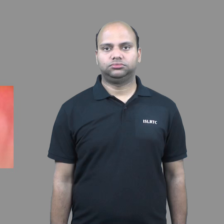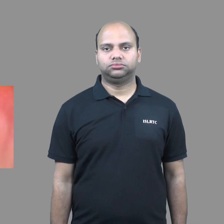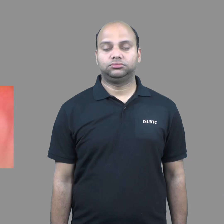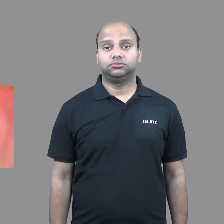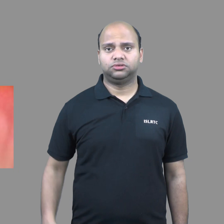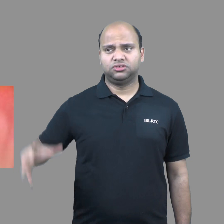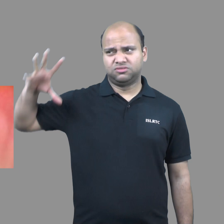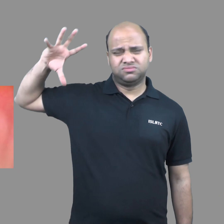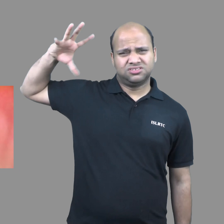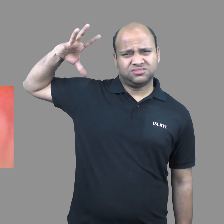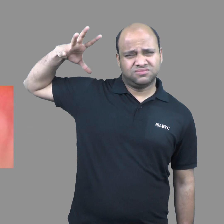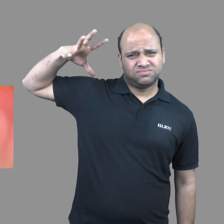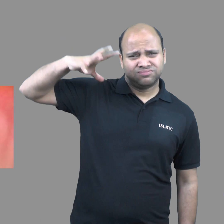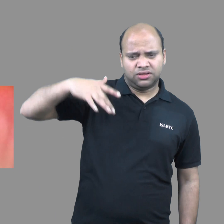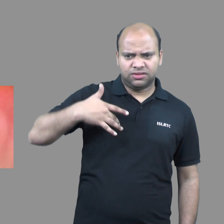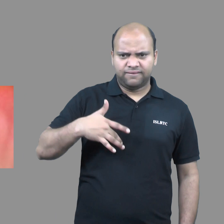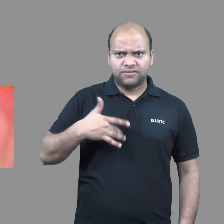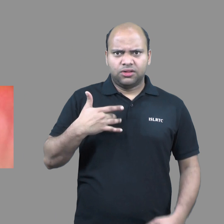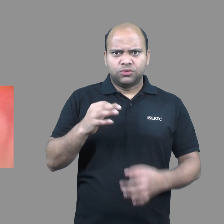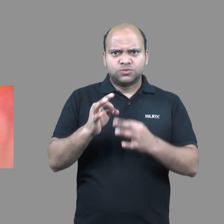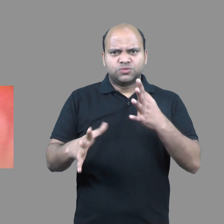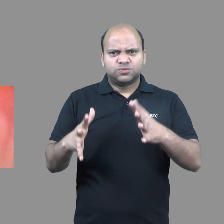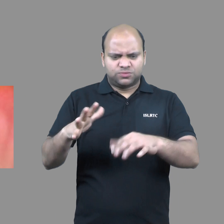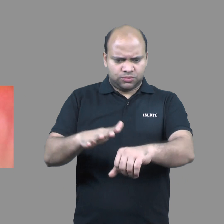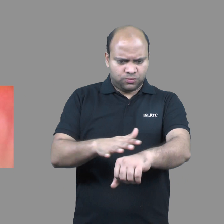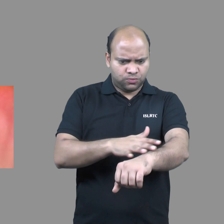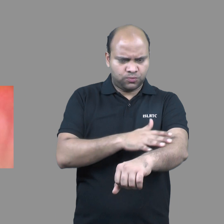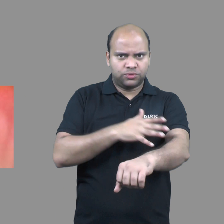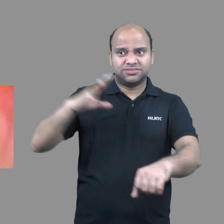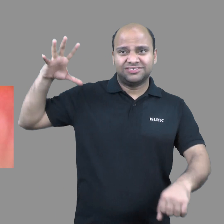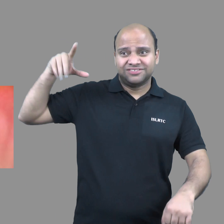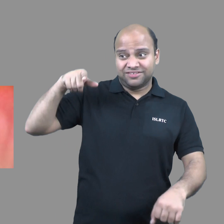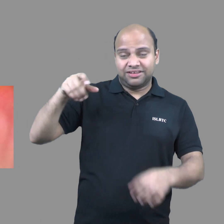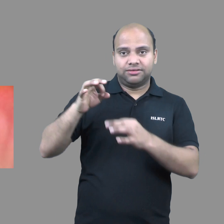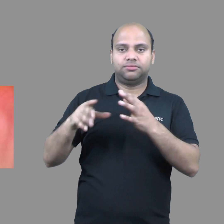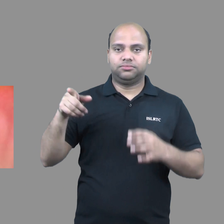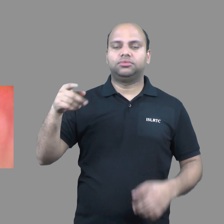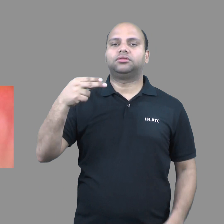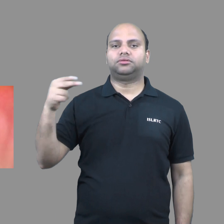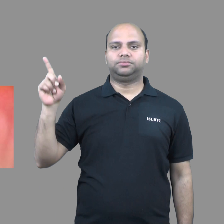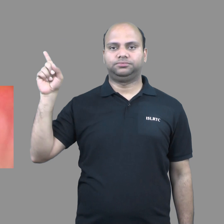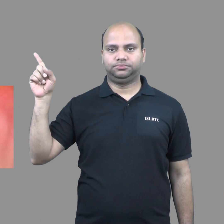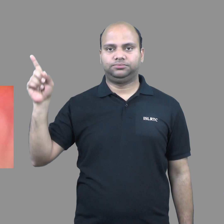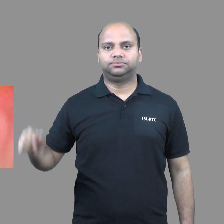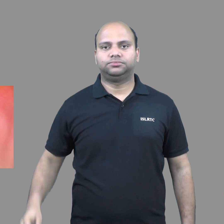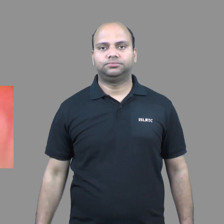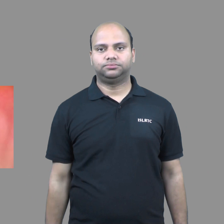Sunburn